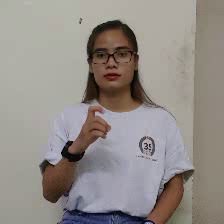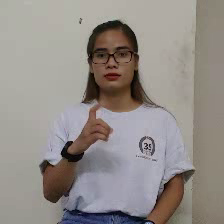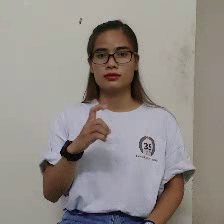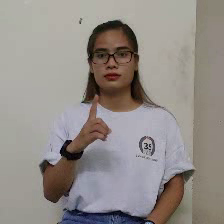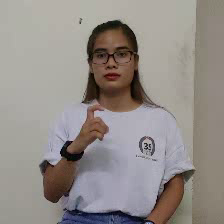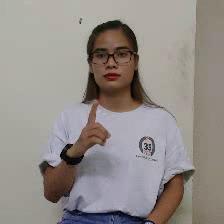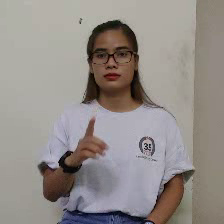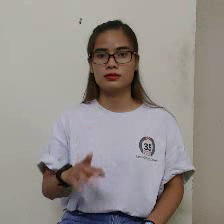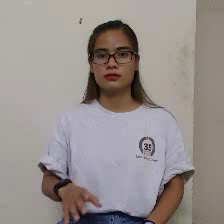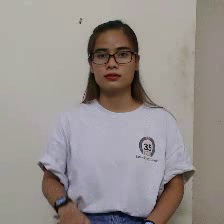Đâu